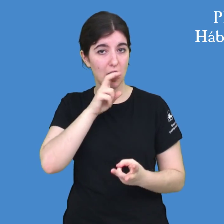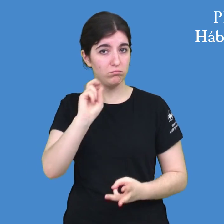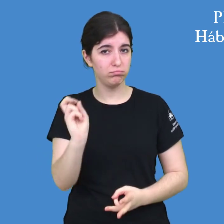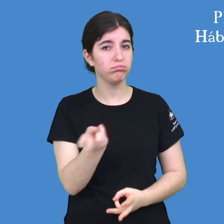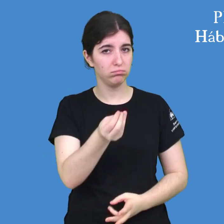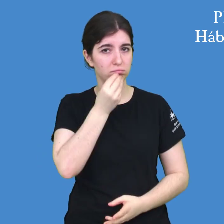etc